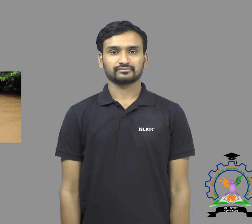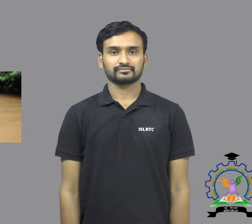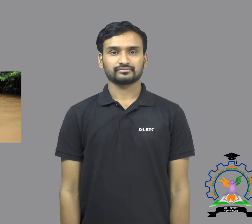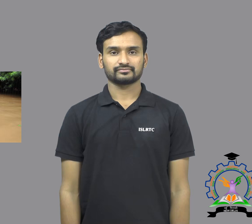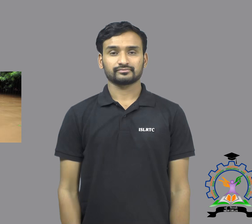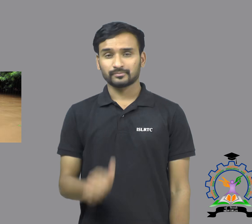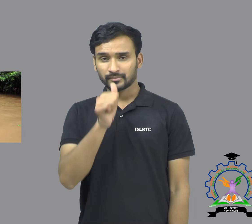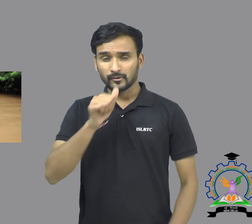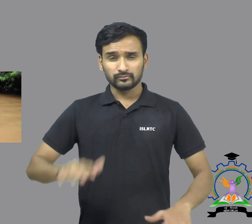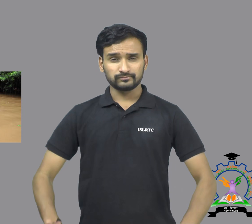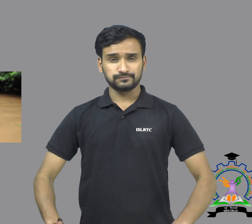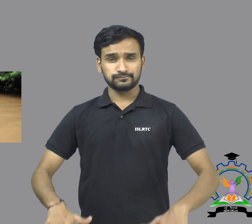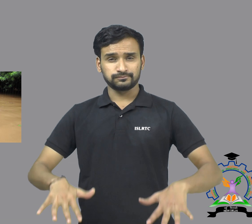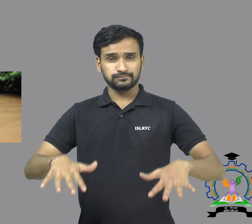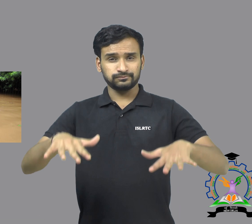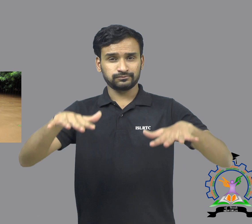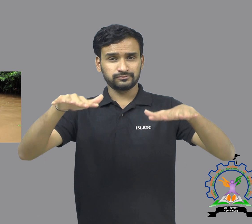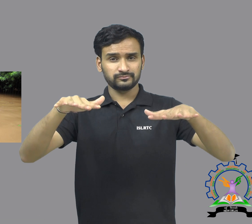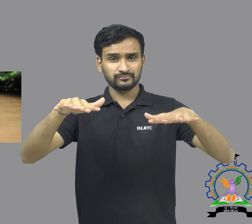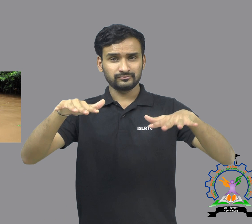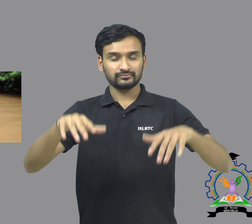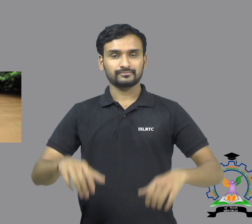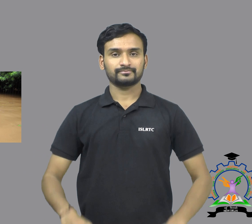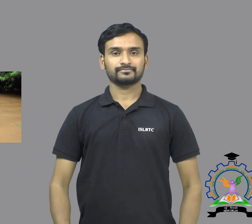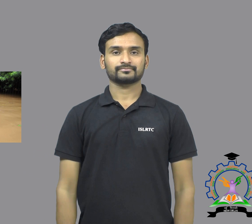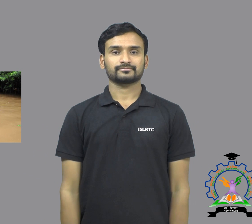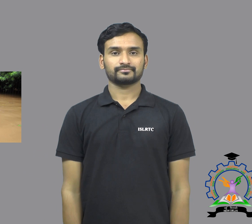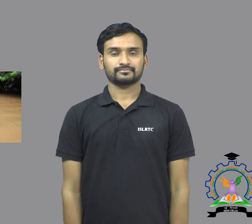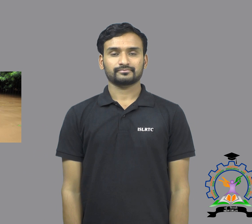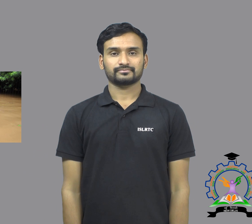Flood